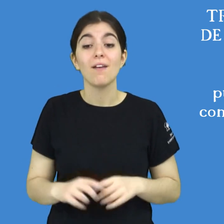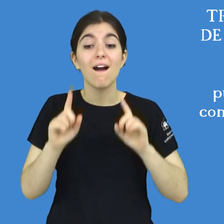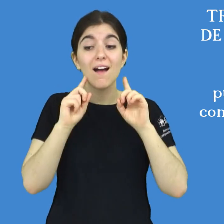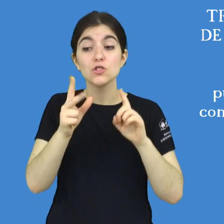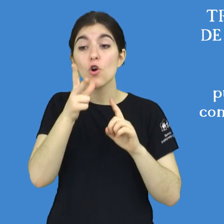caso